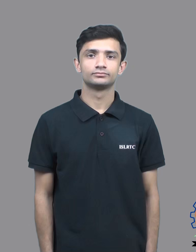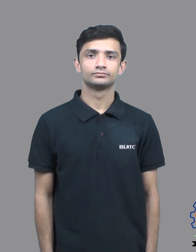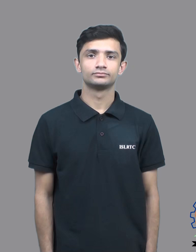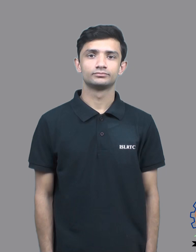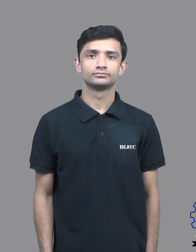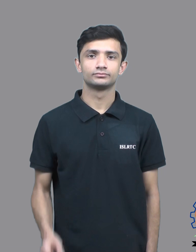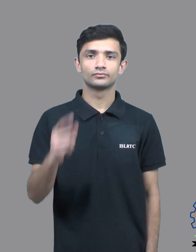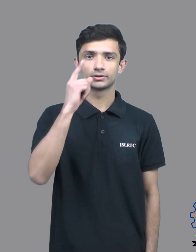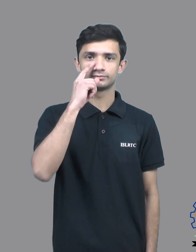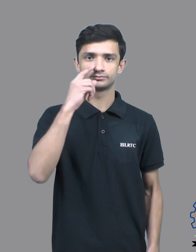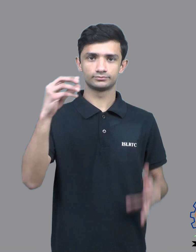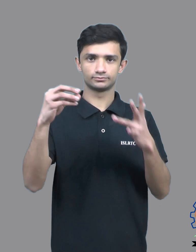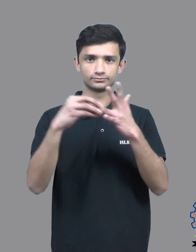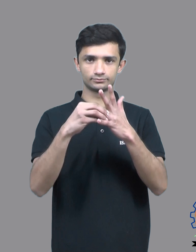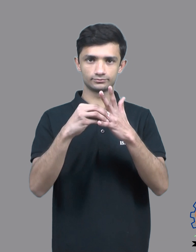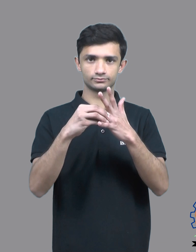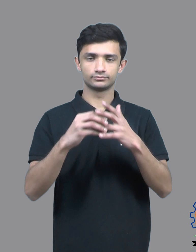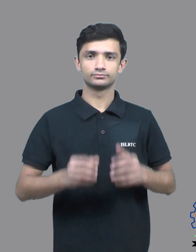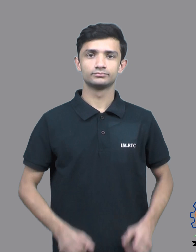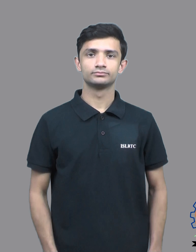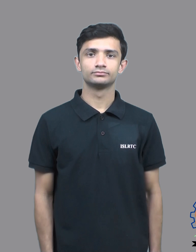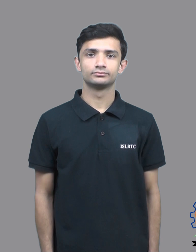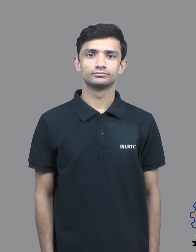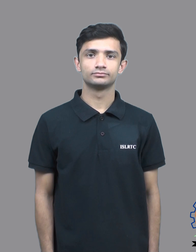Fiancee